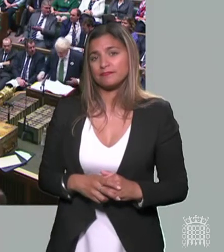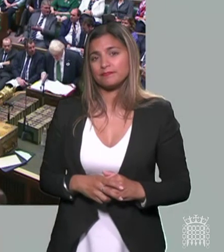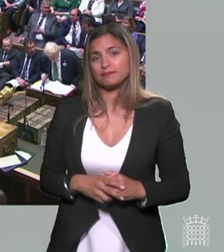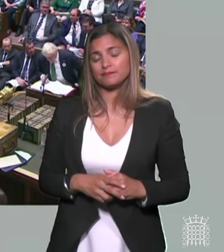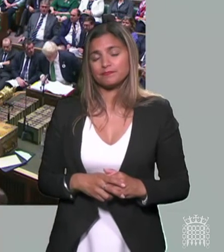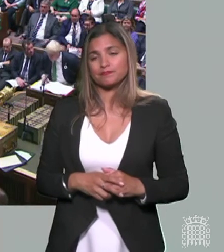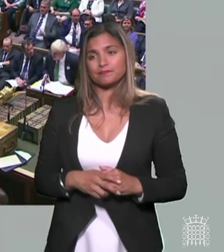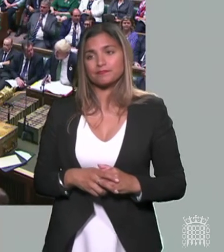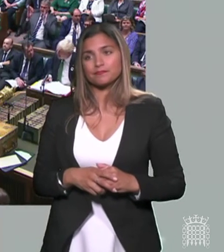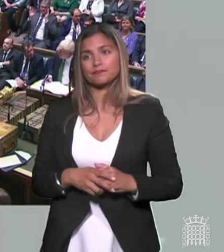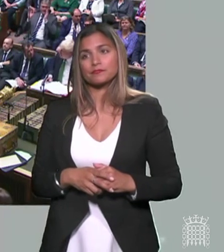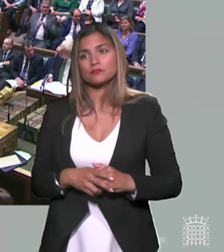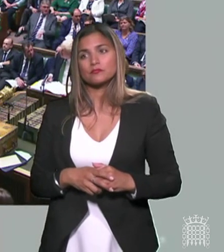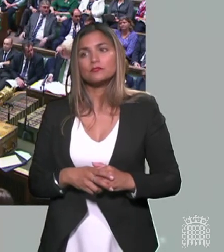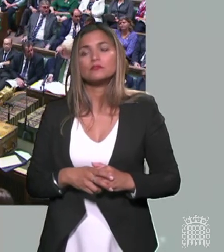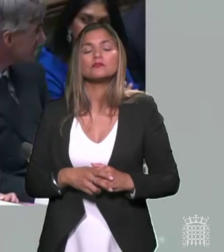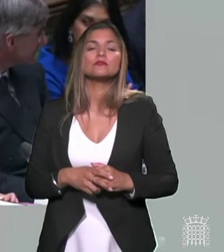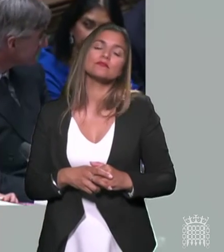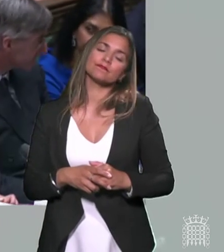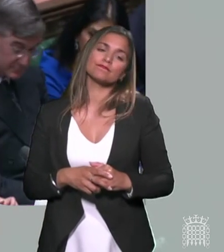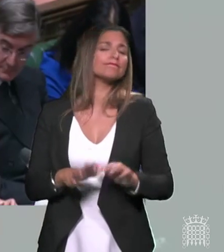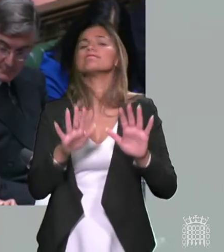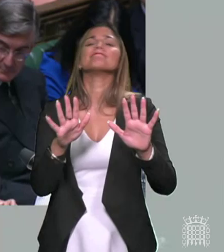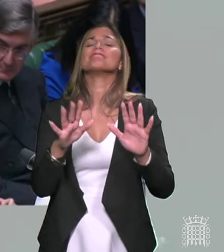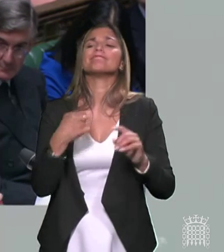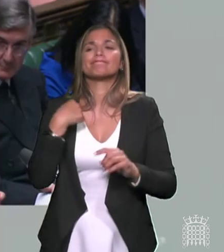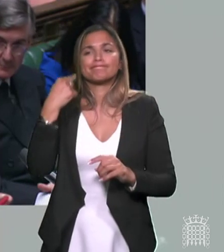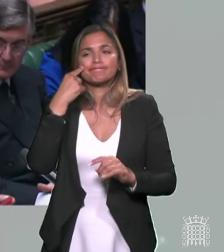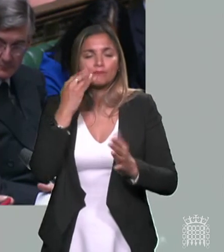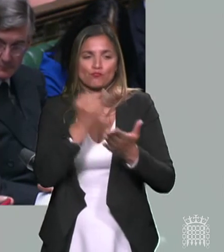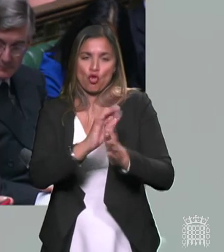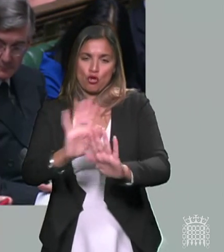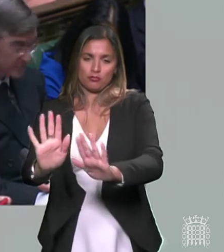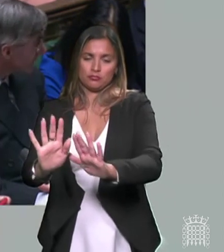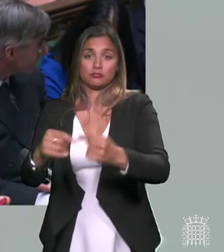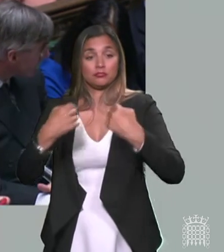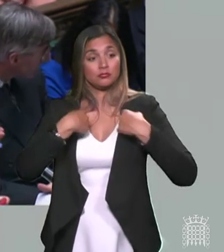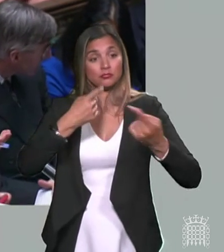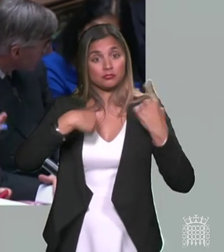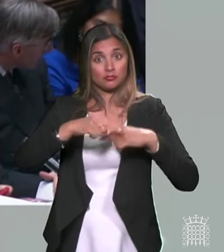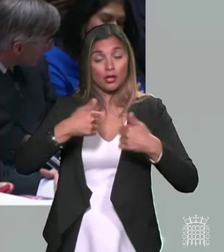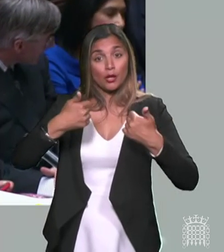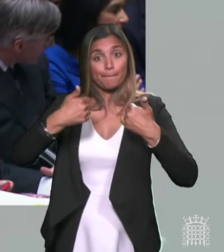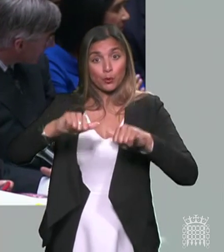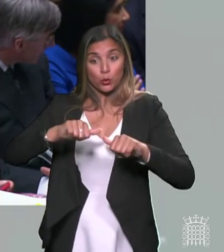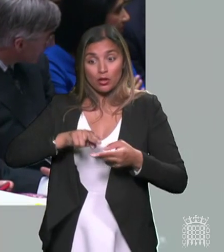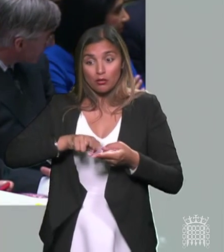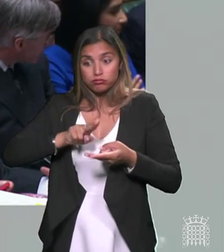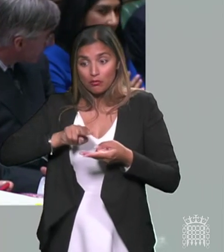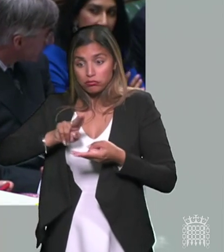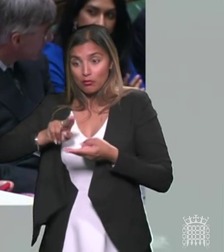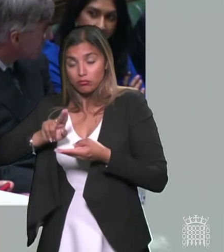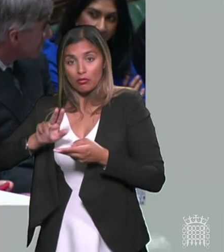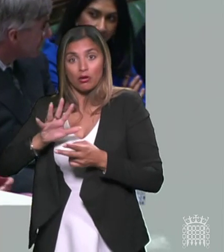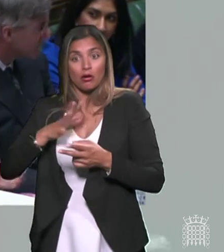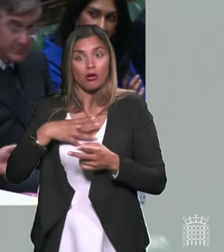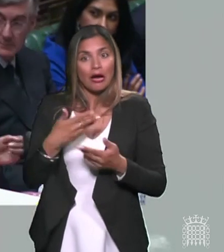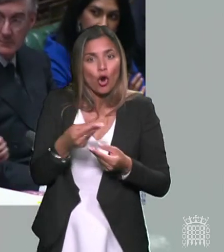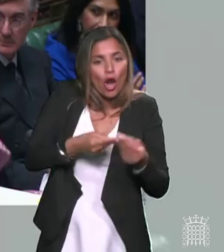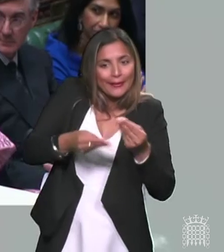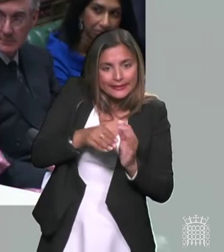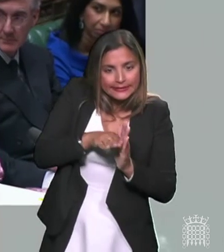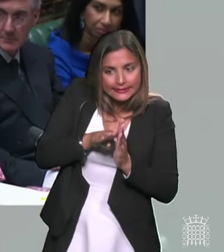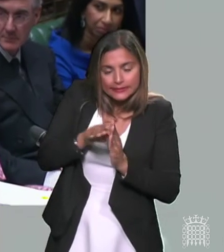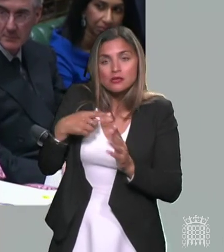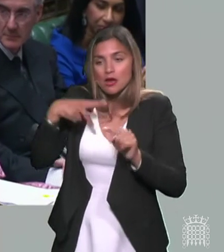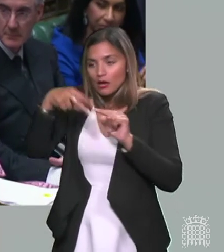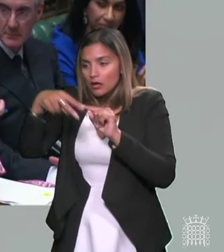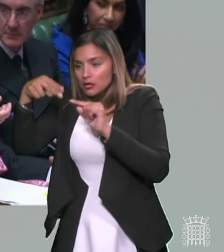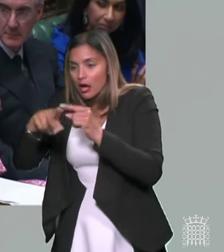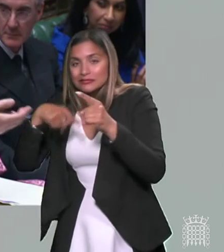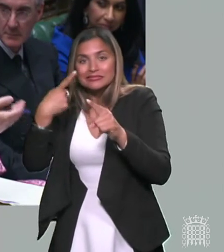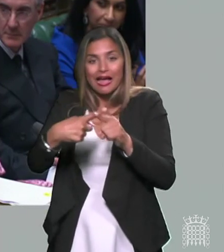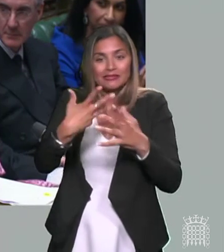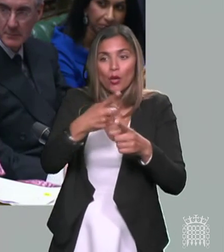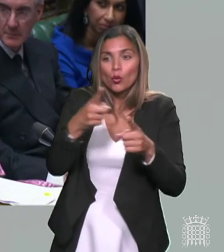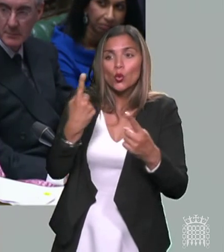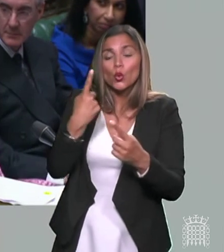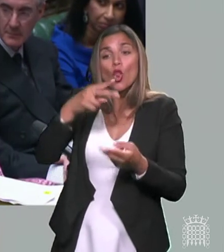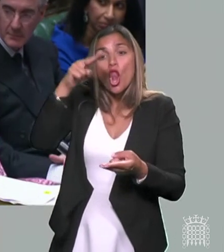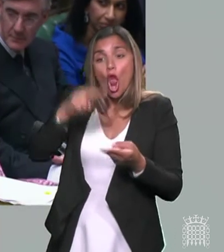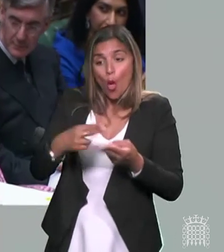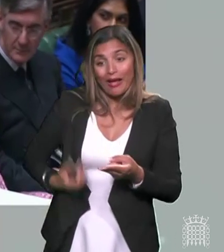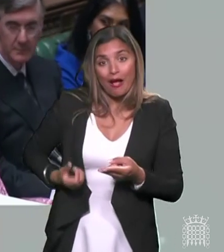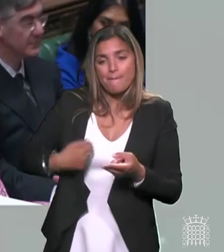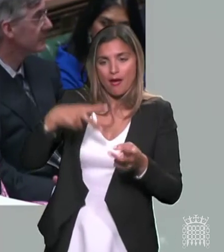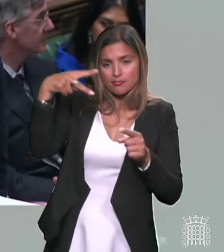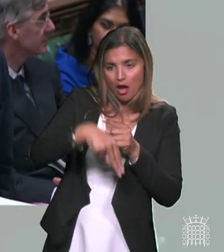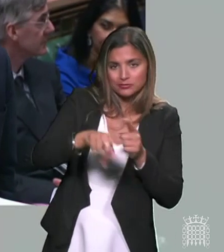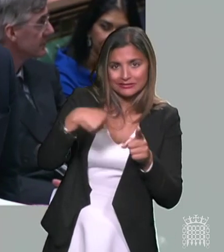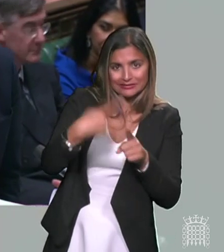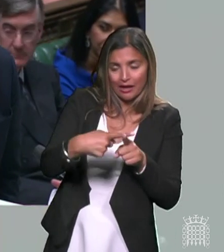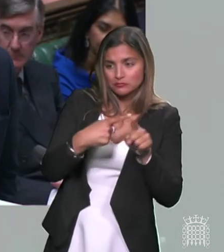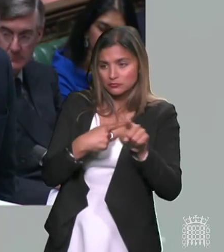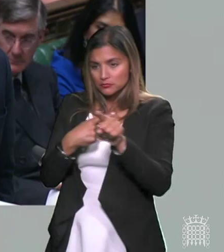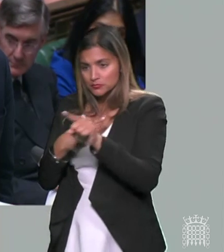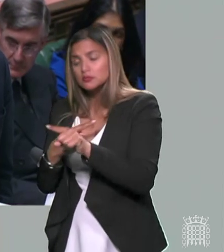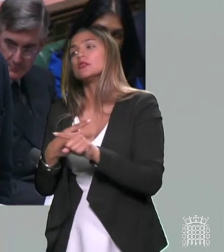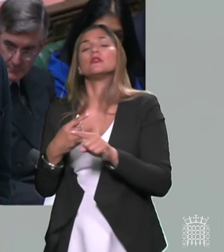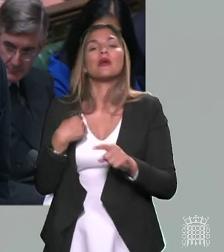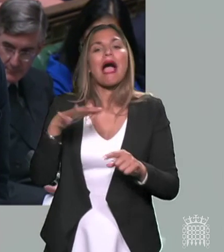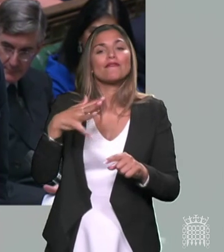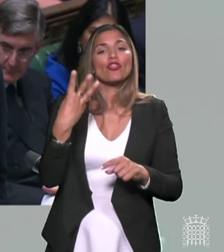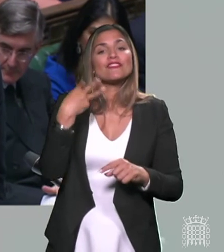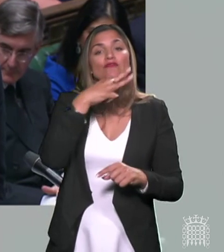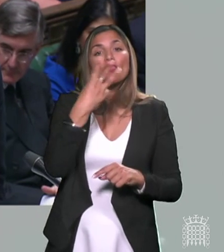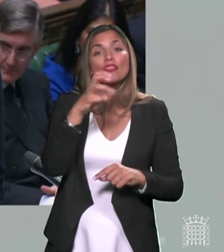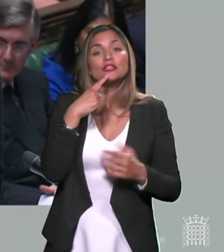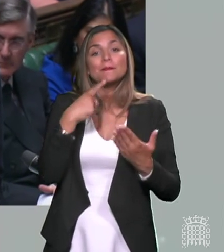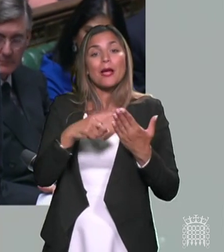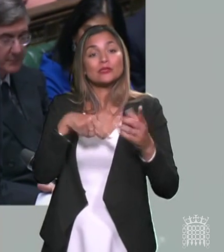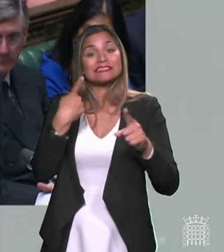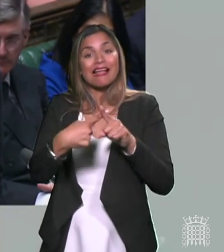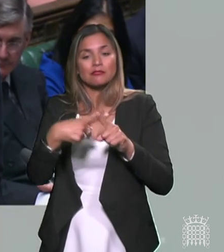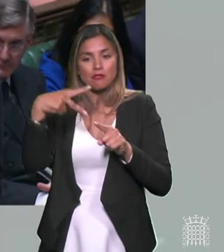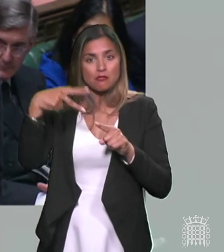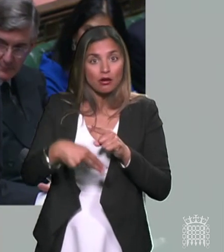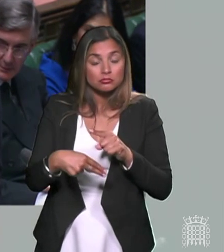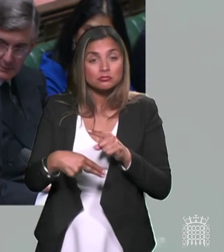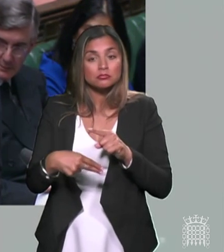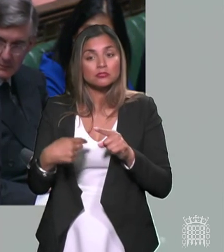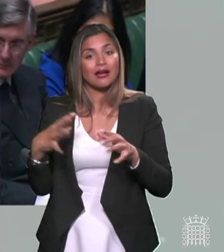What is actually happening in this country is that we are using the fiscal firepower that we have built up to cut taxes for working people and cut taxes for those on low incomes—we saw that last week with an average tax cut on national insurance of £330.